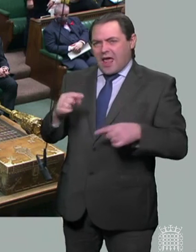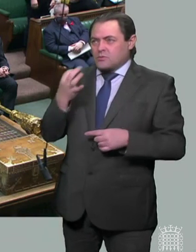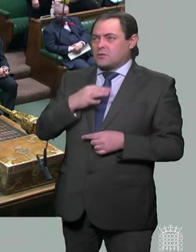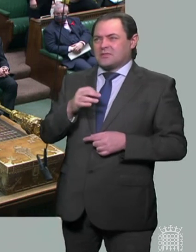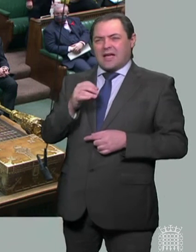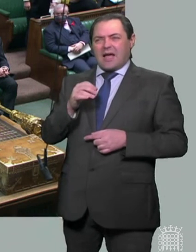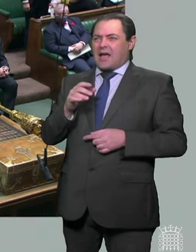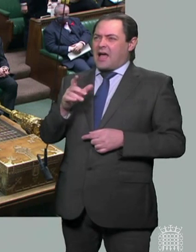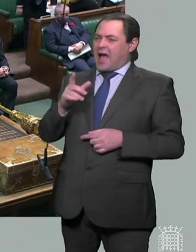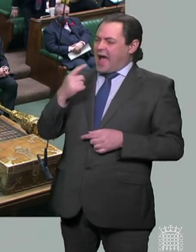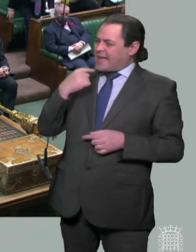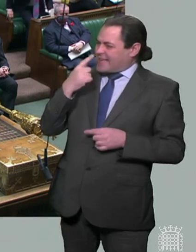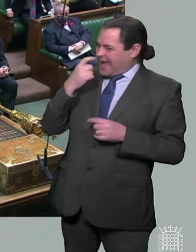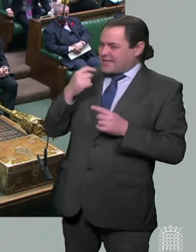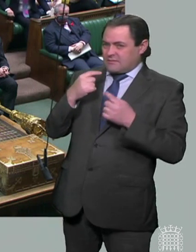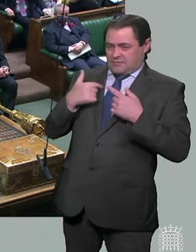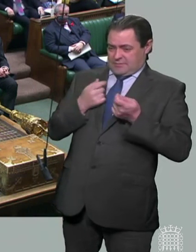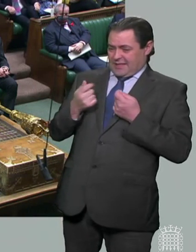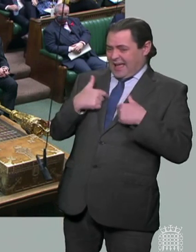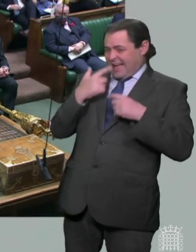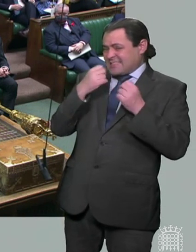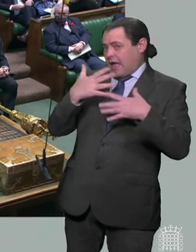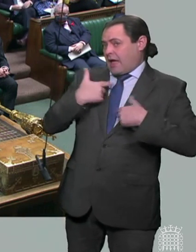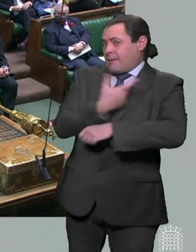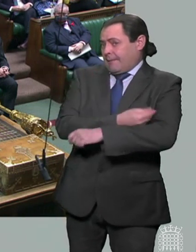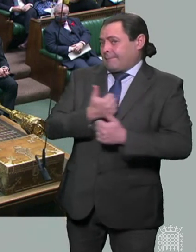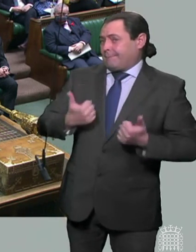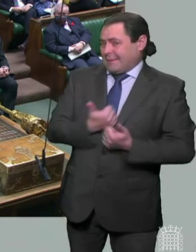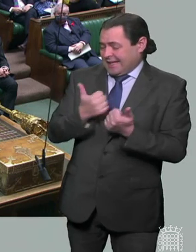I can tell the Prime Minister that I have had mine.